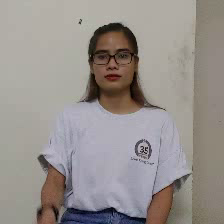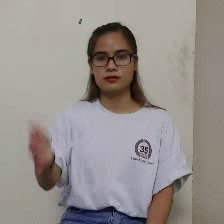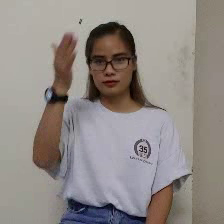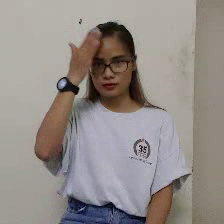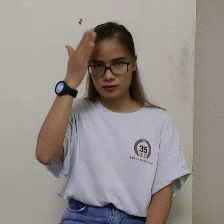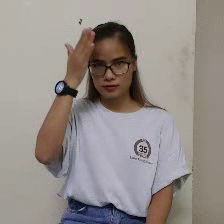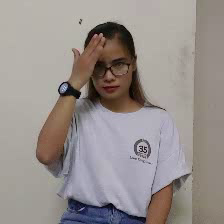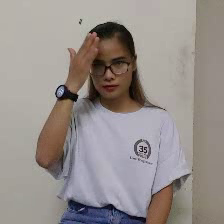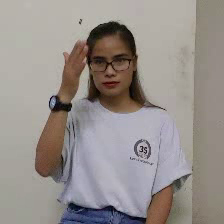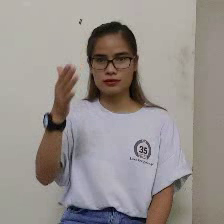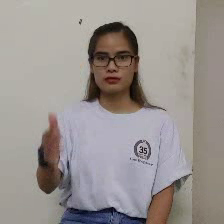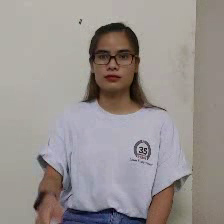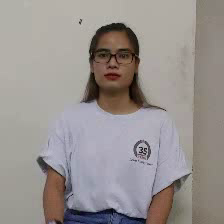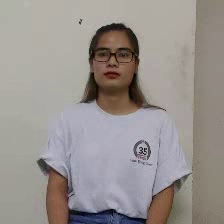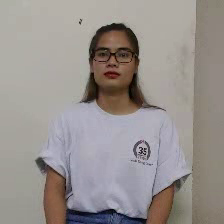Biết